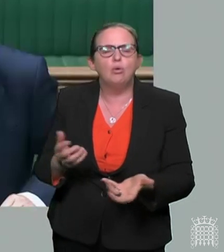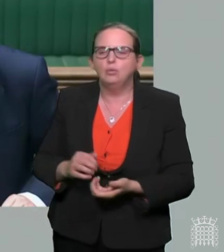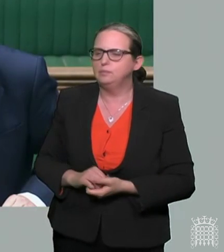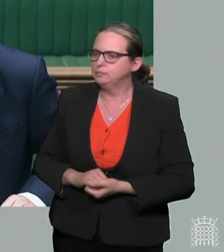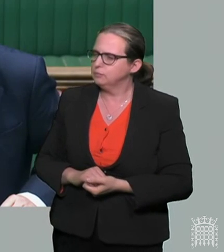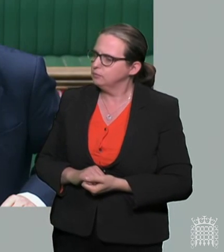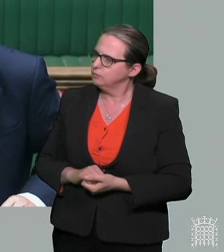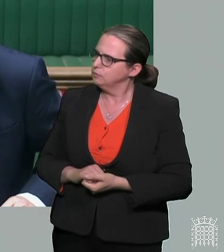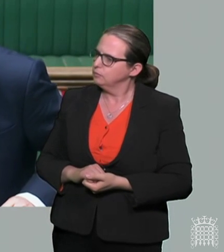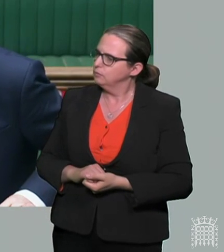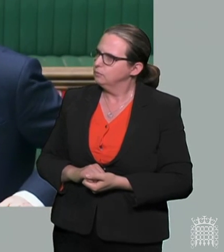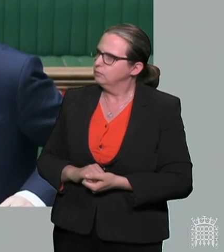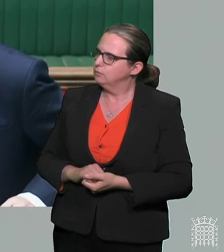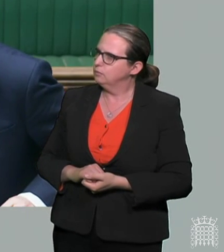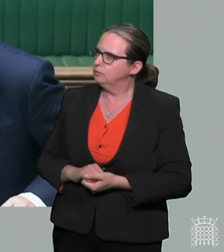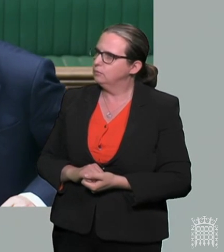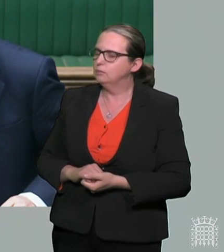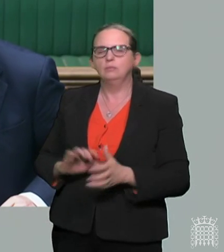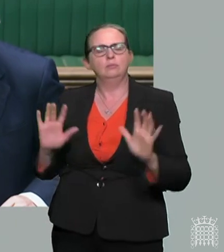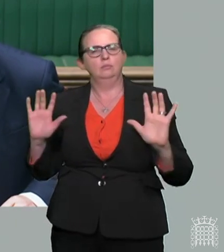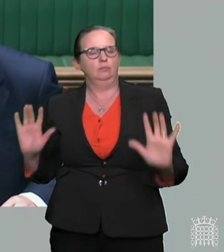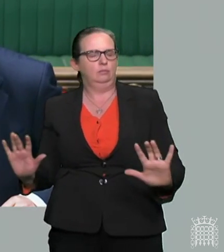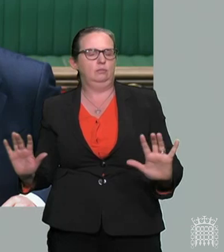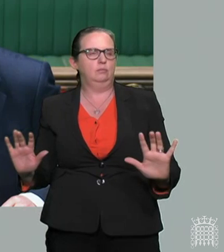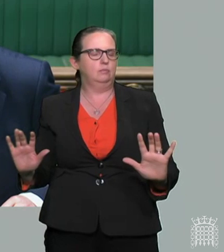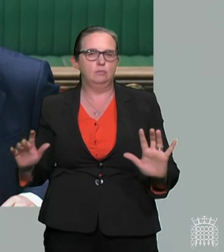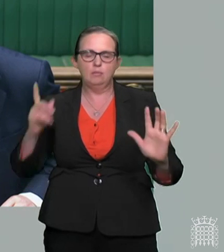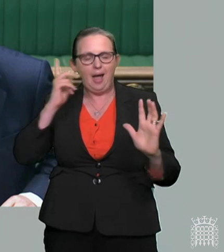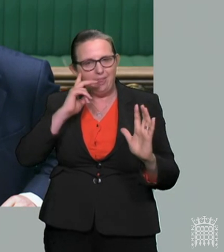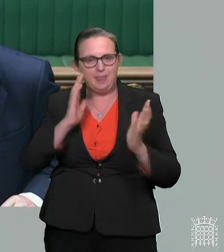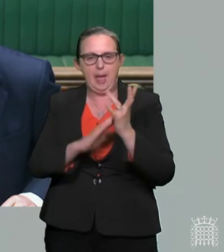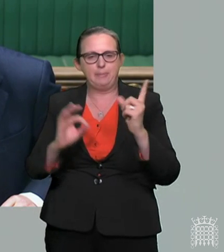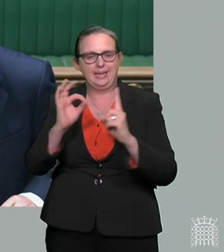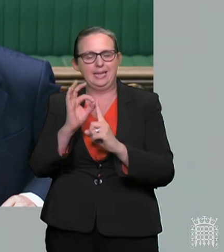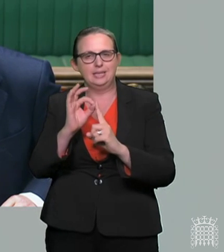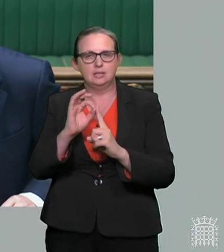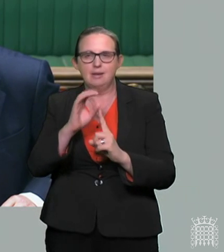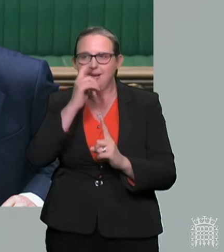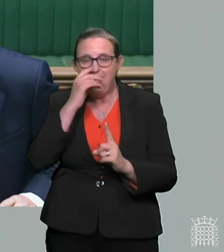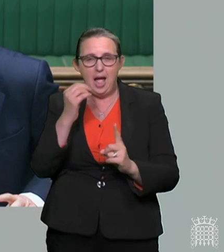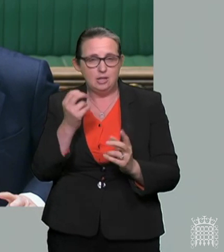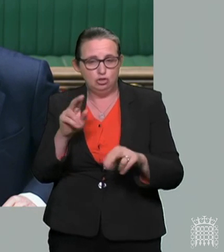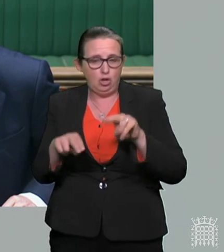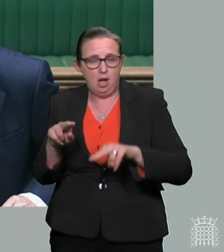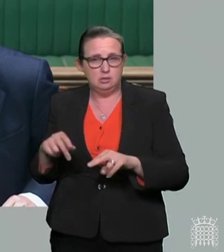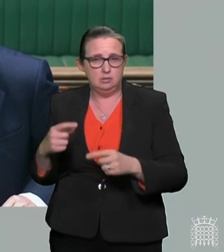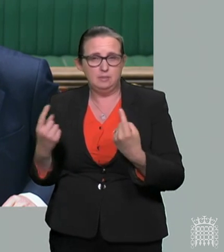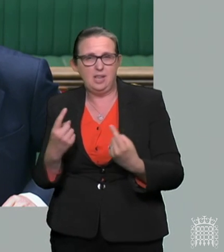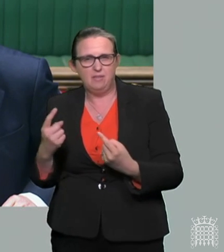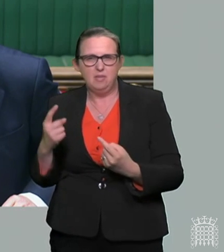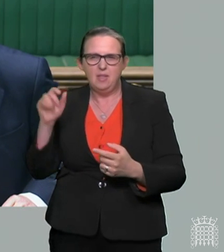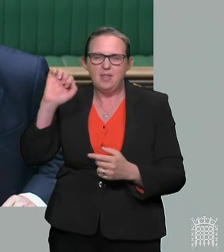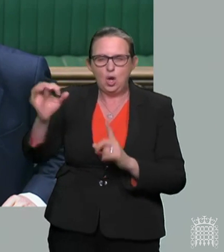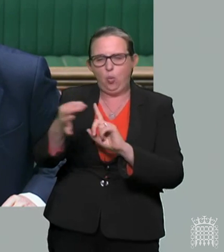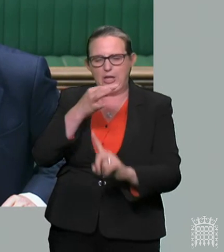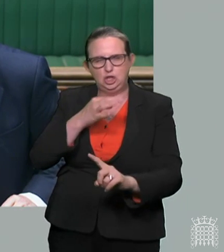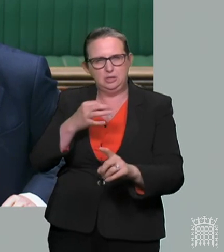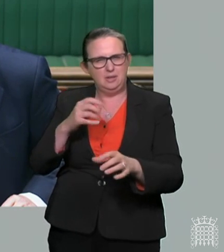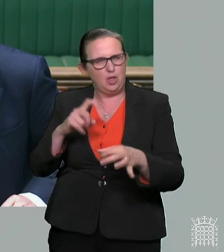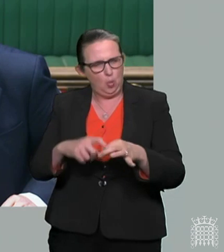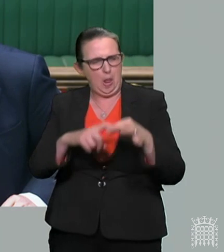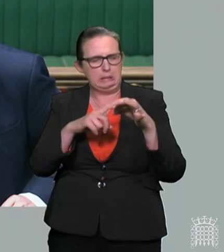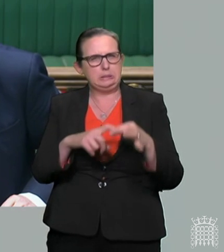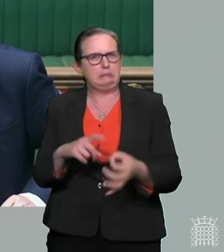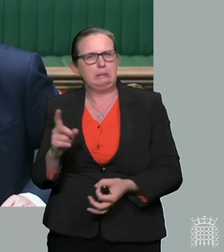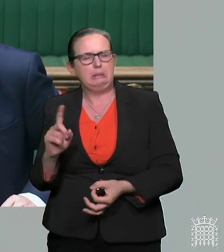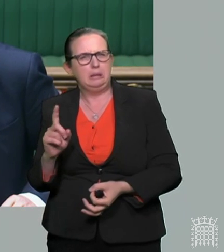The House will judge for itself the quality of the question that the right honourable and learned Gentleman has just put.